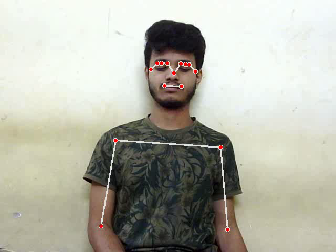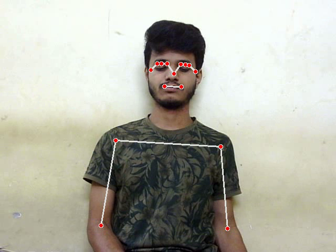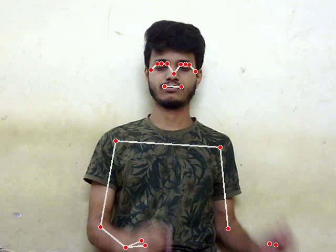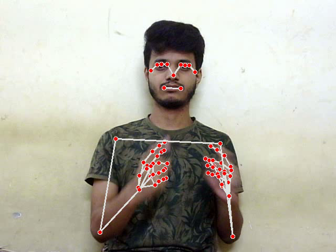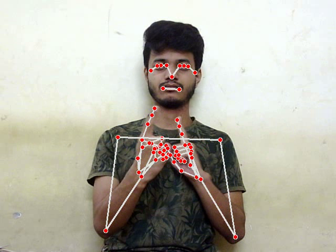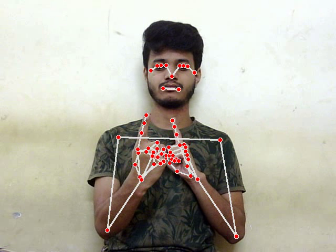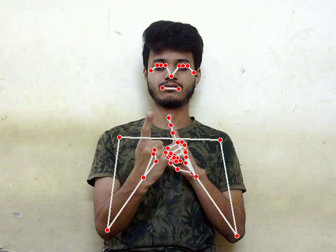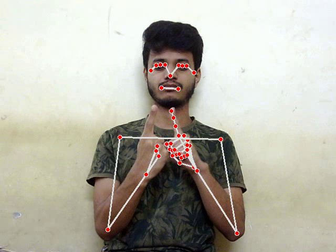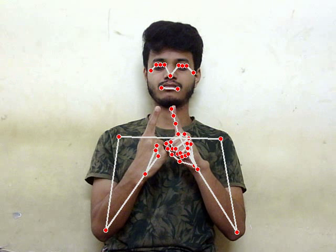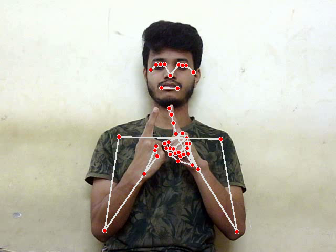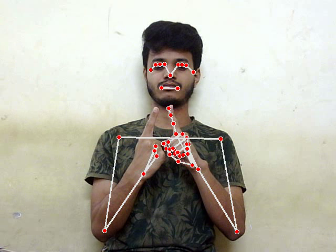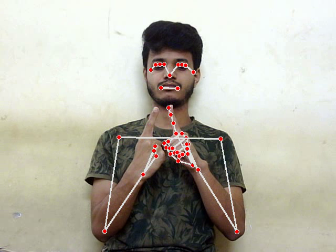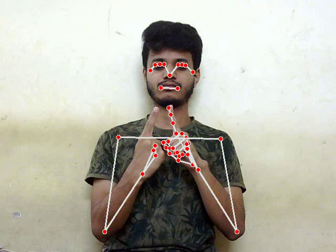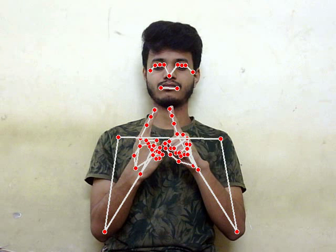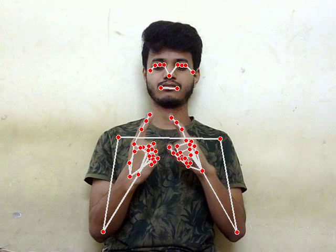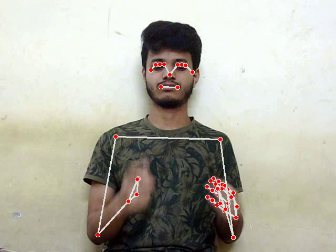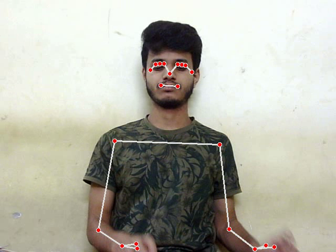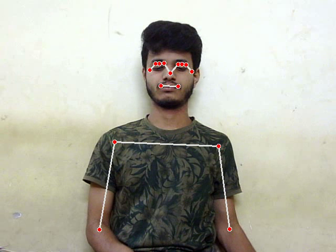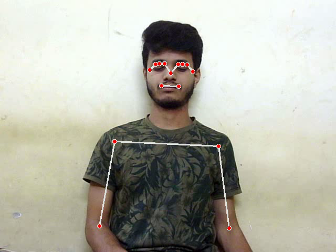meet